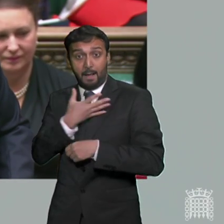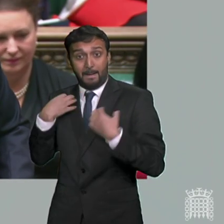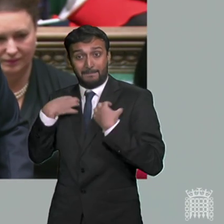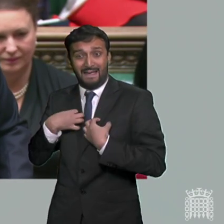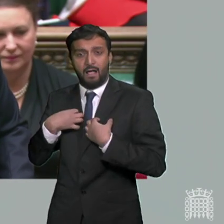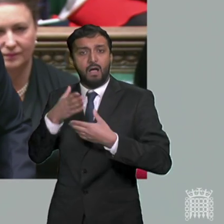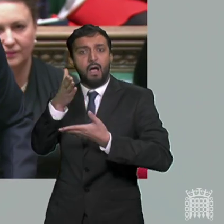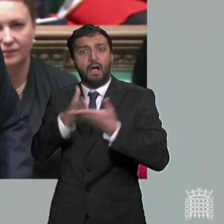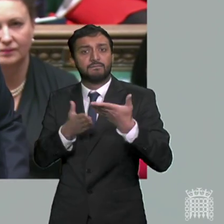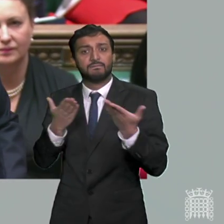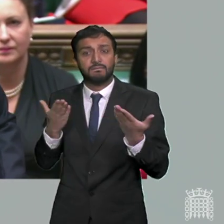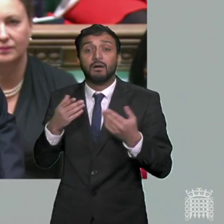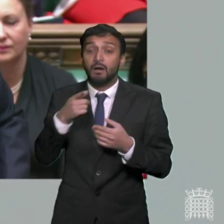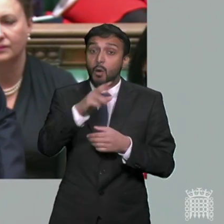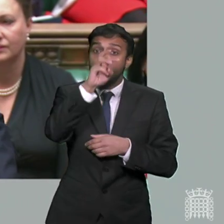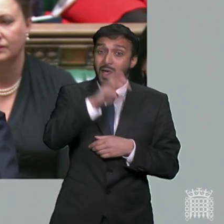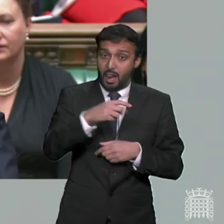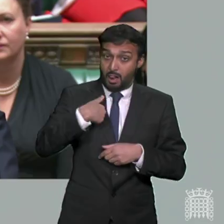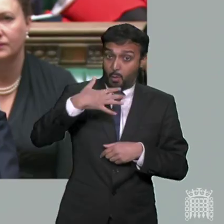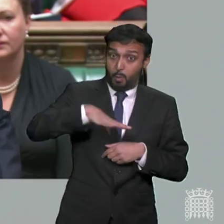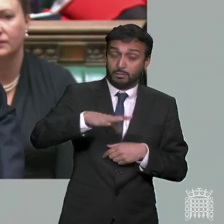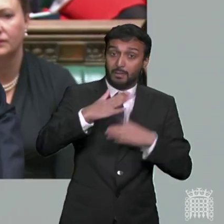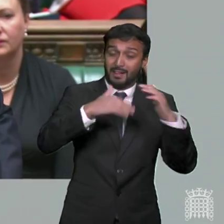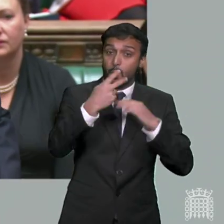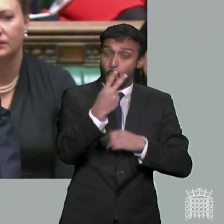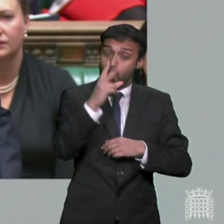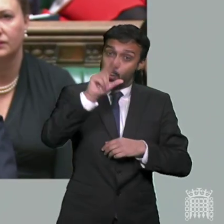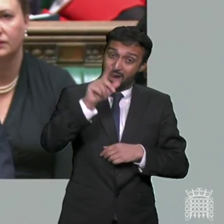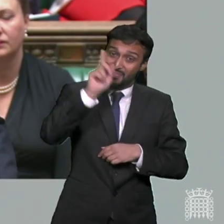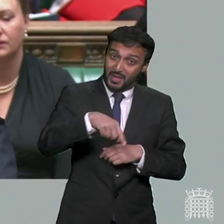In Wales, we want to build 12,000 homes. What is Labour delivering?